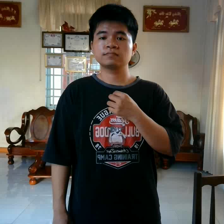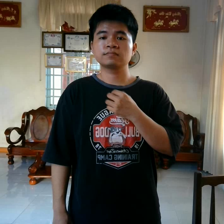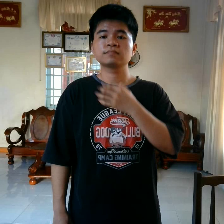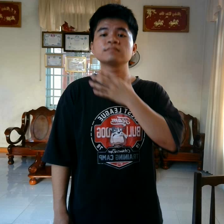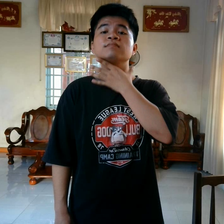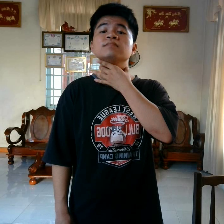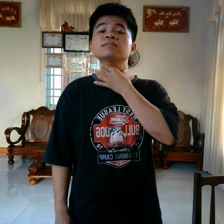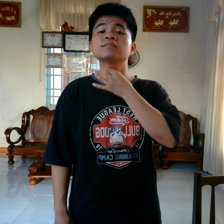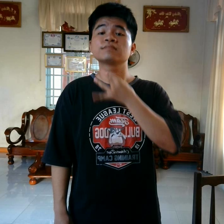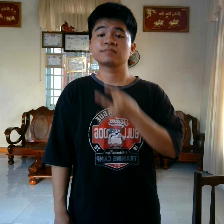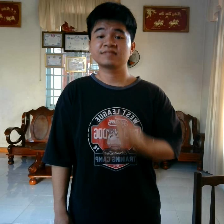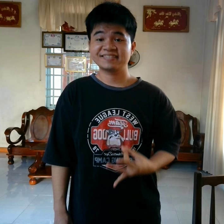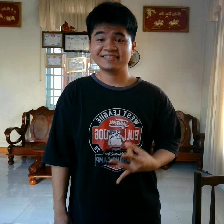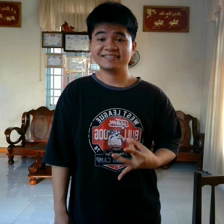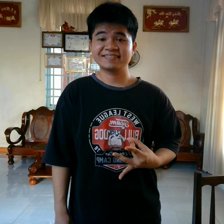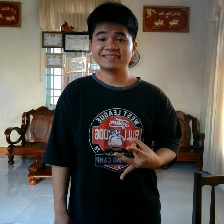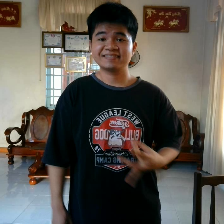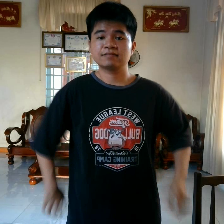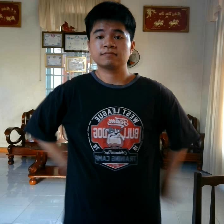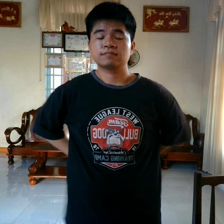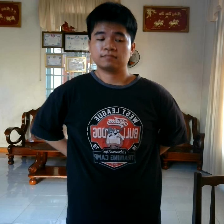thich